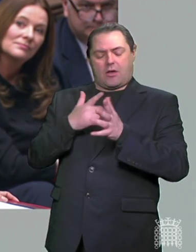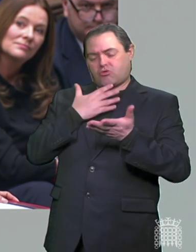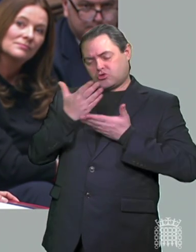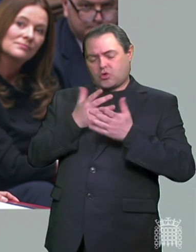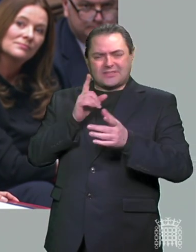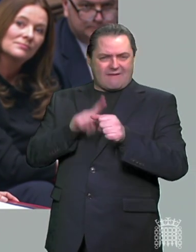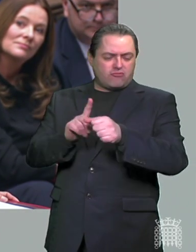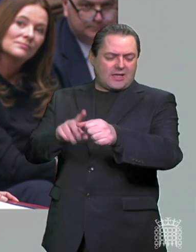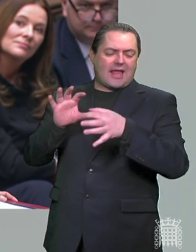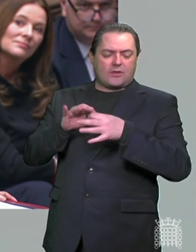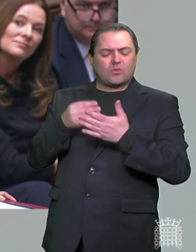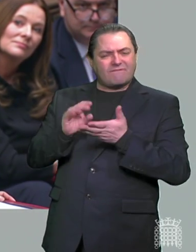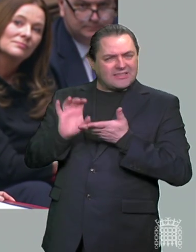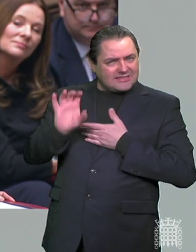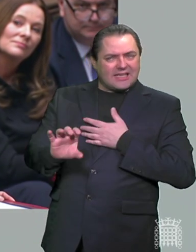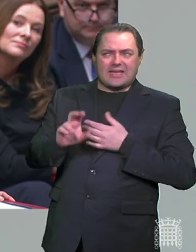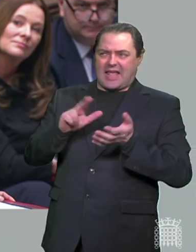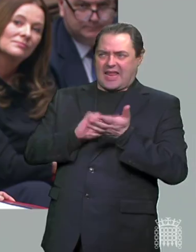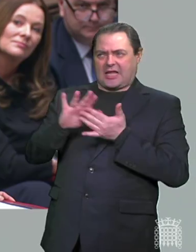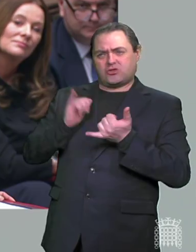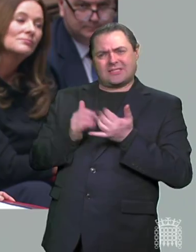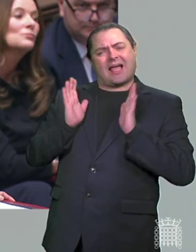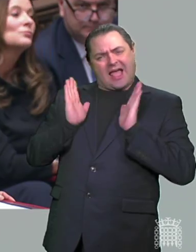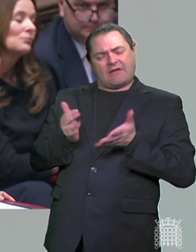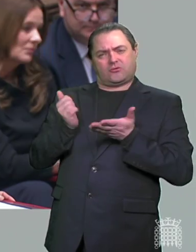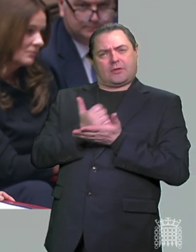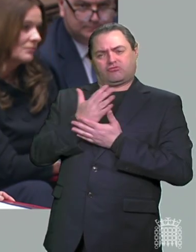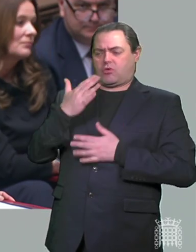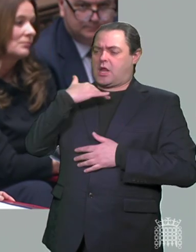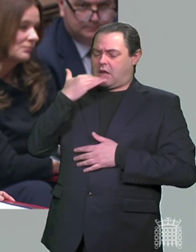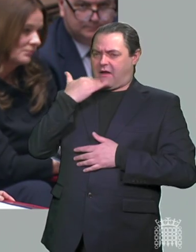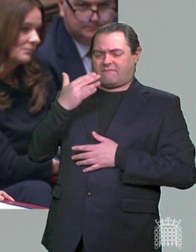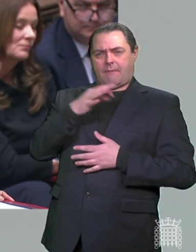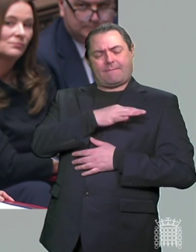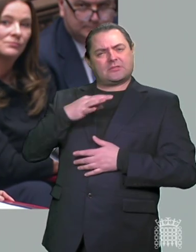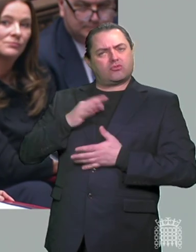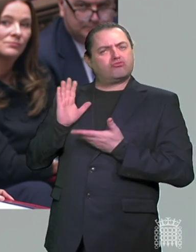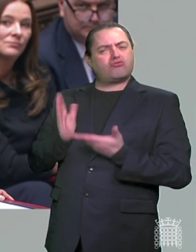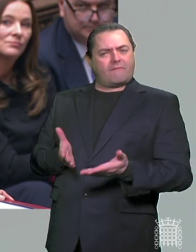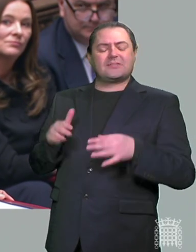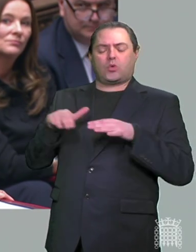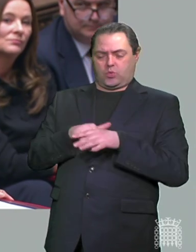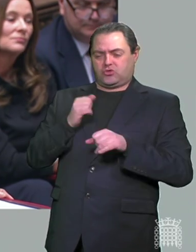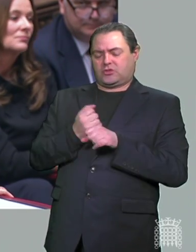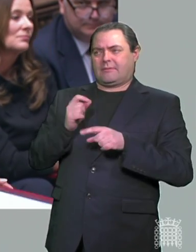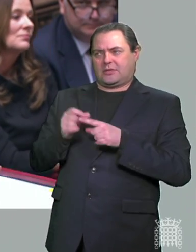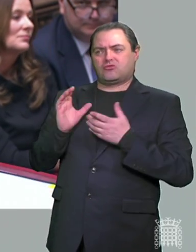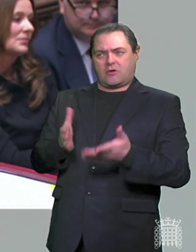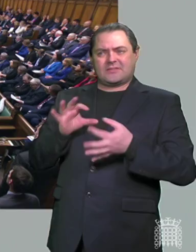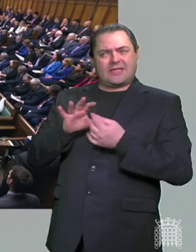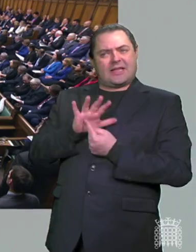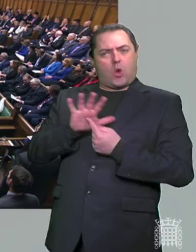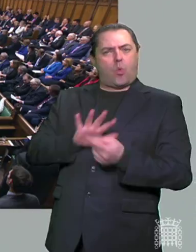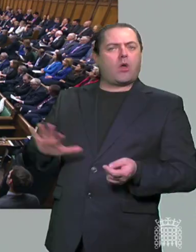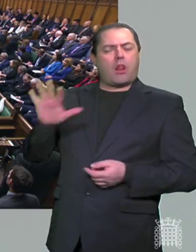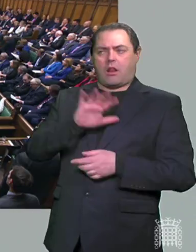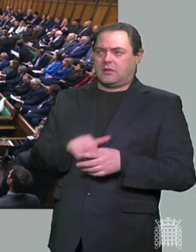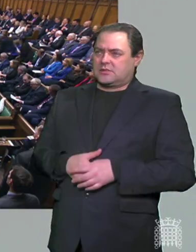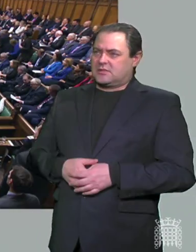My honourable Friend will know that the NHS has a statutory duty to ensure sufficient medical services, including general practice, in each local area.